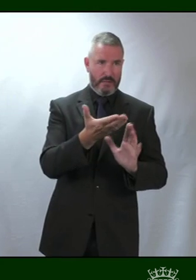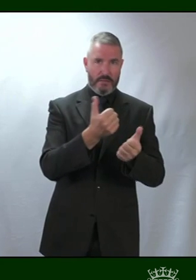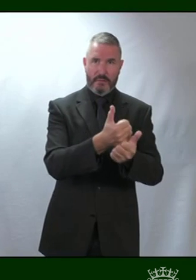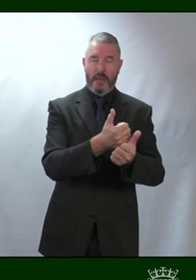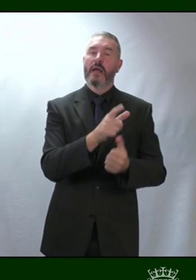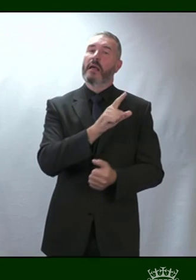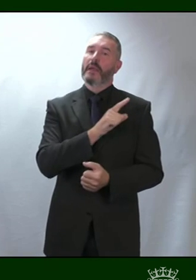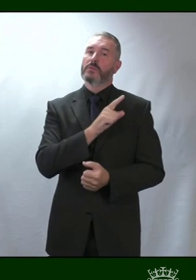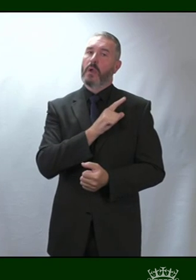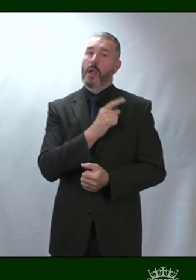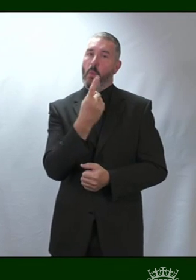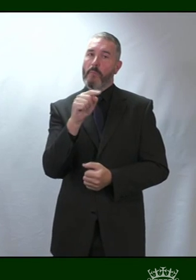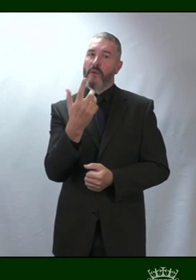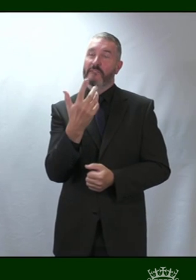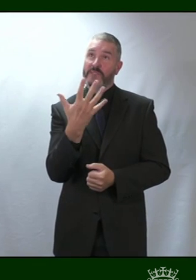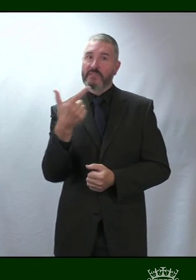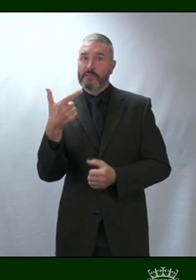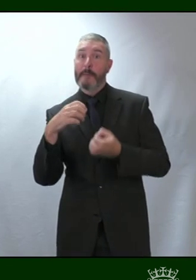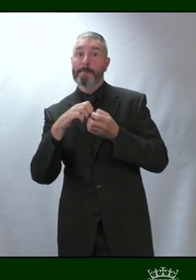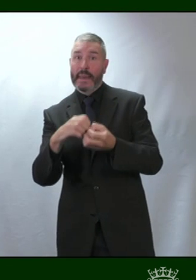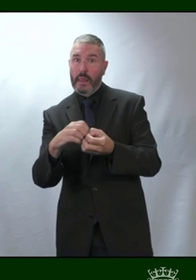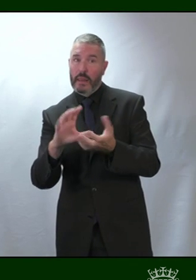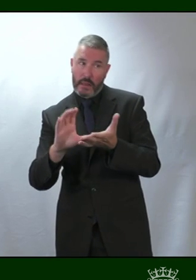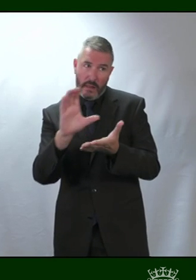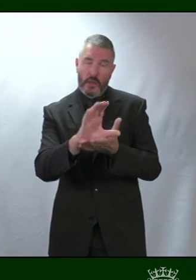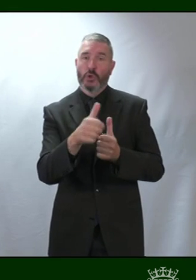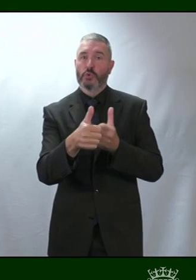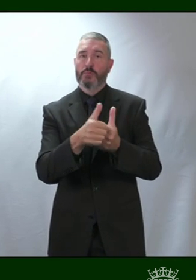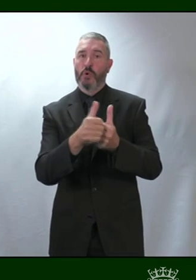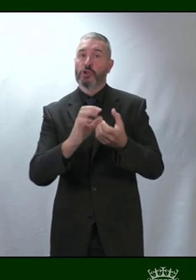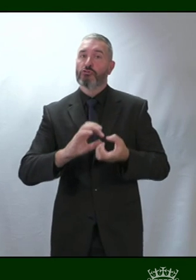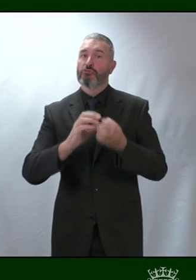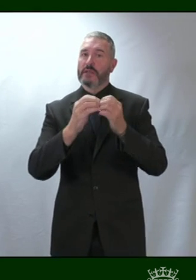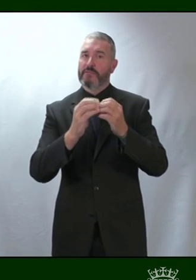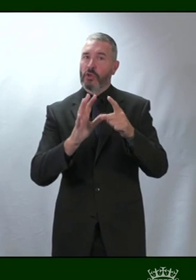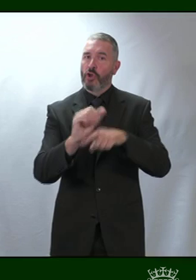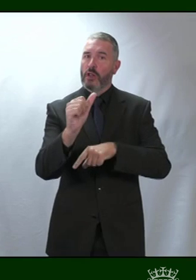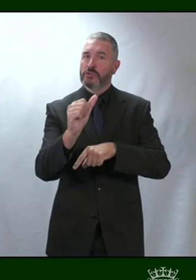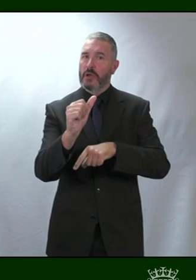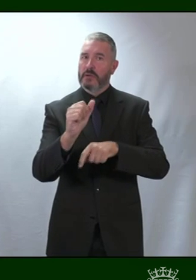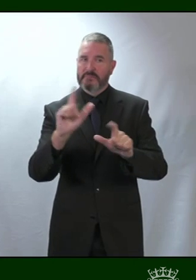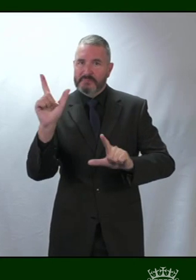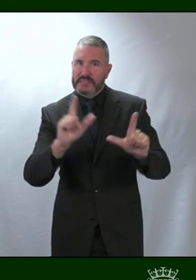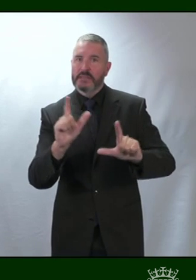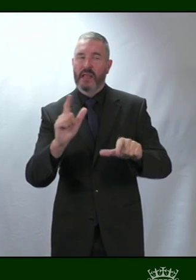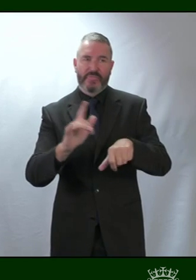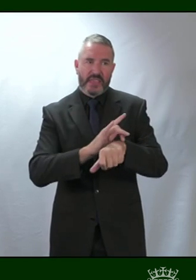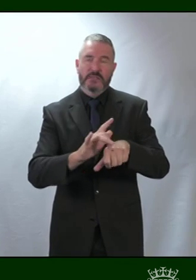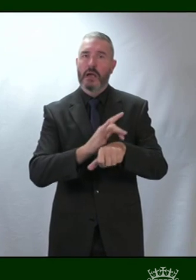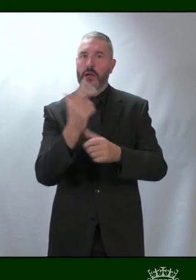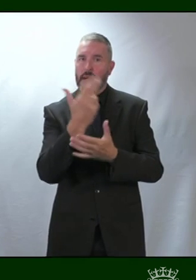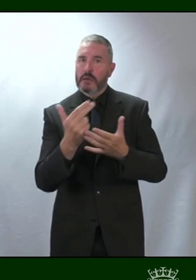That is why we have given £1.57 billion to support the creative, culture and media sectors, including the theatres.